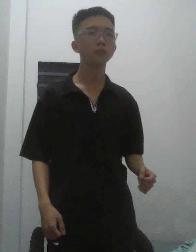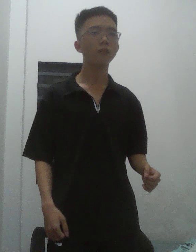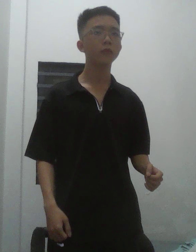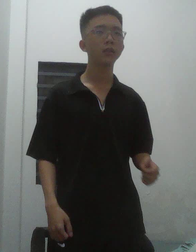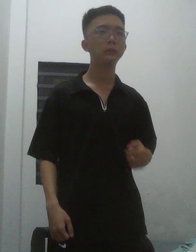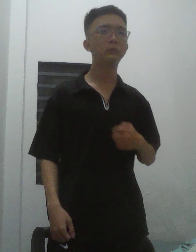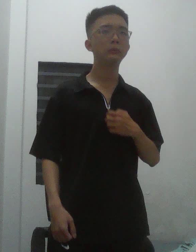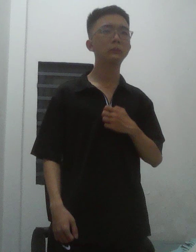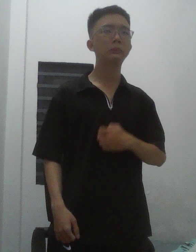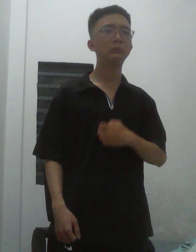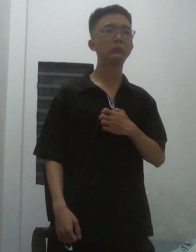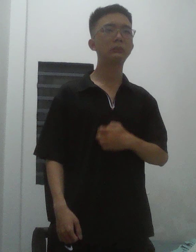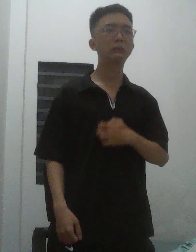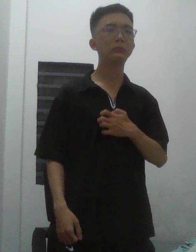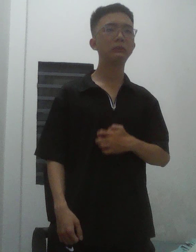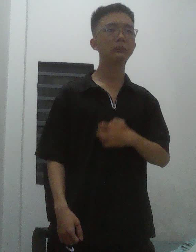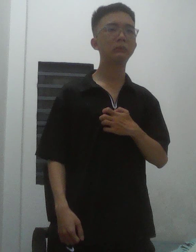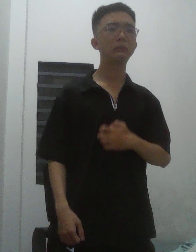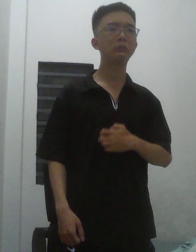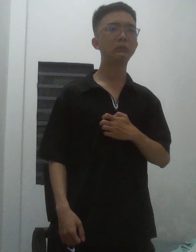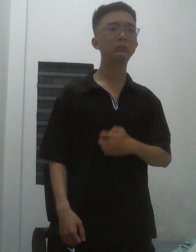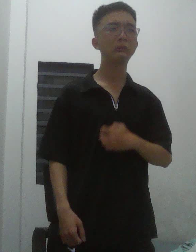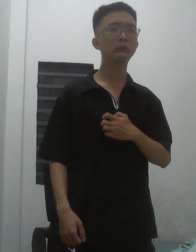ghen